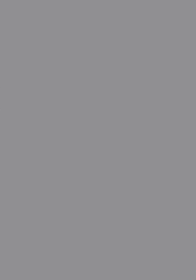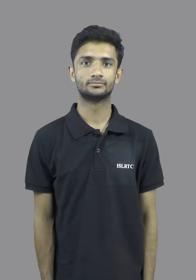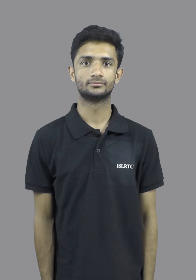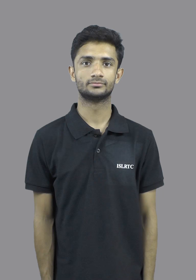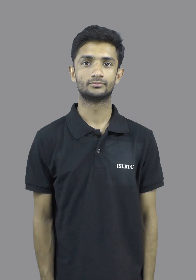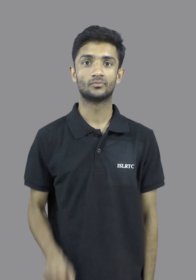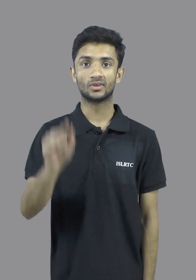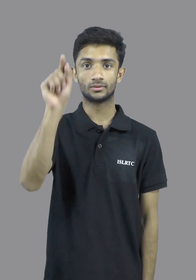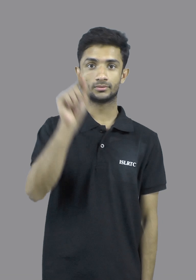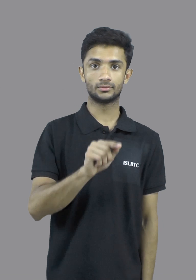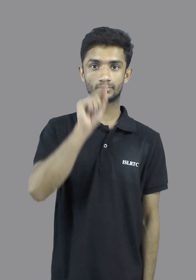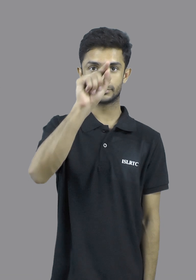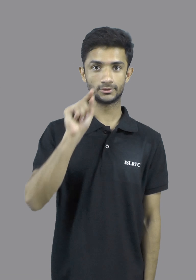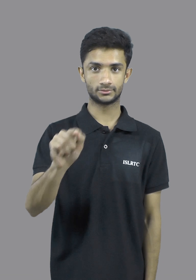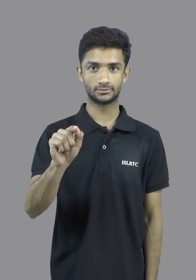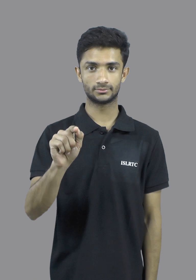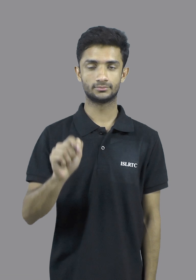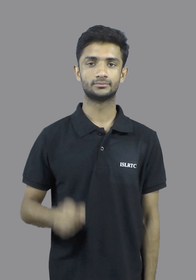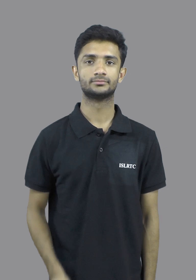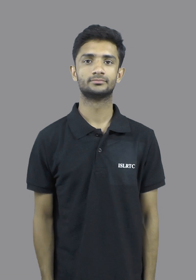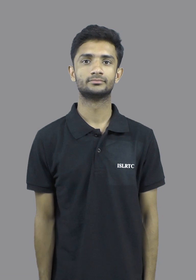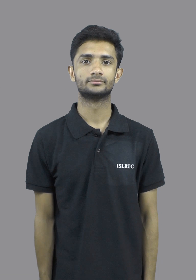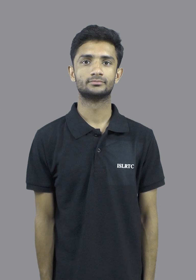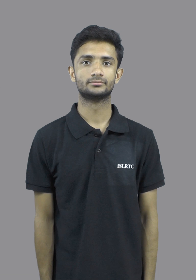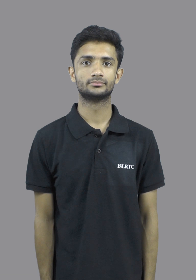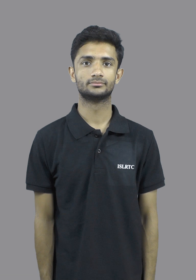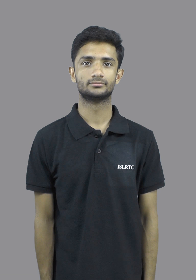Percentage